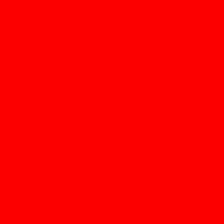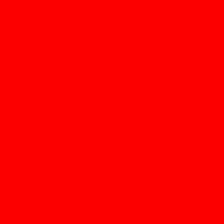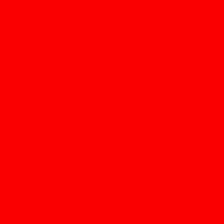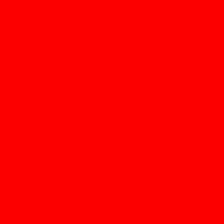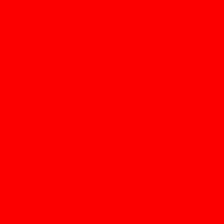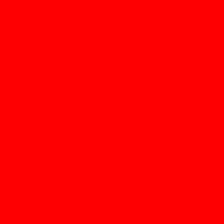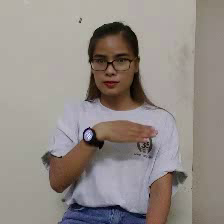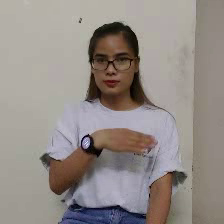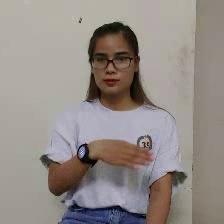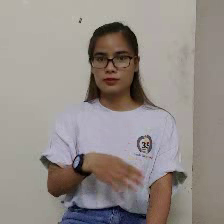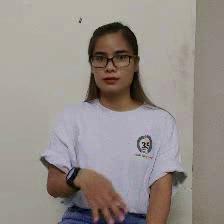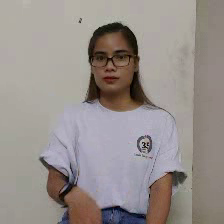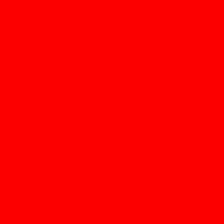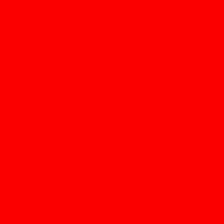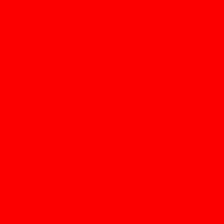Nói xấu